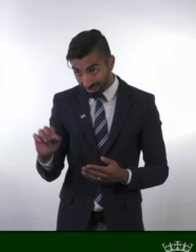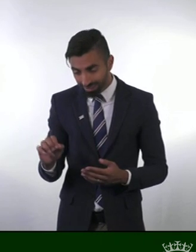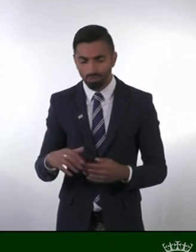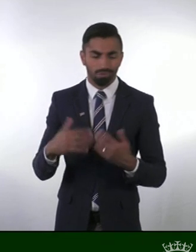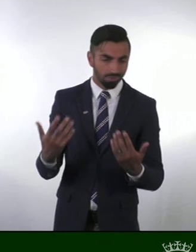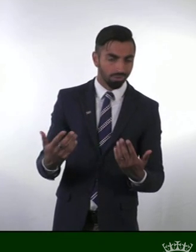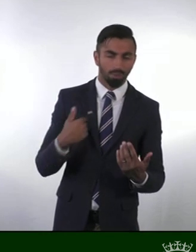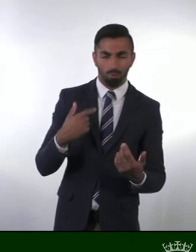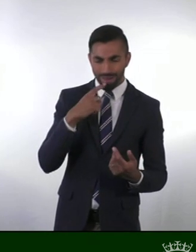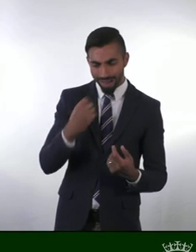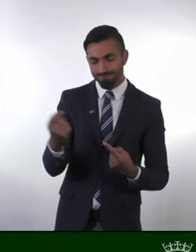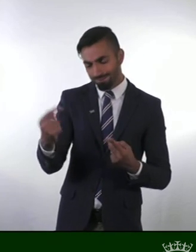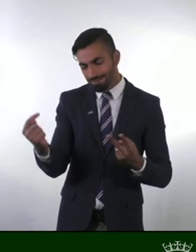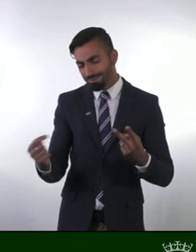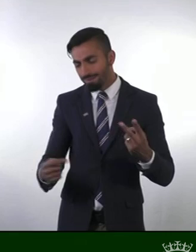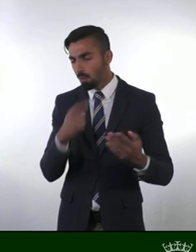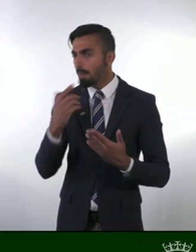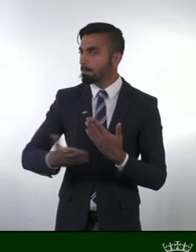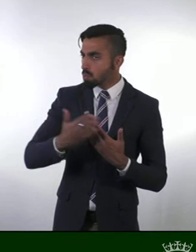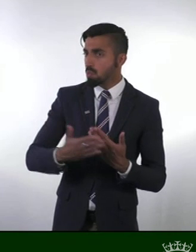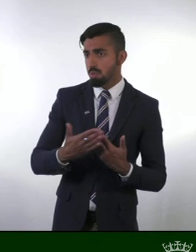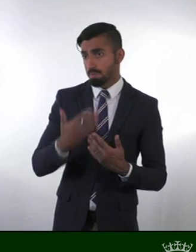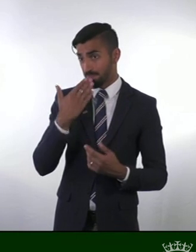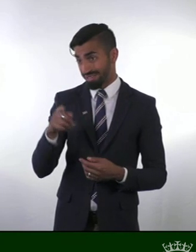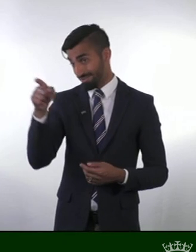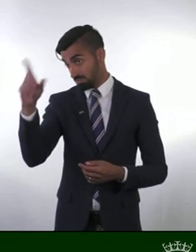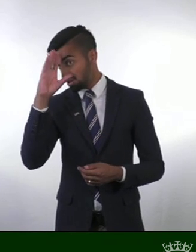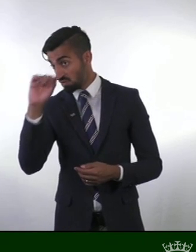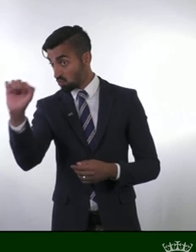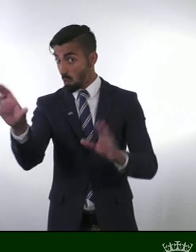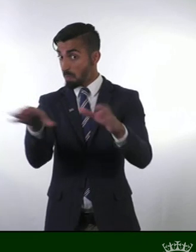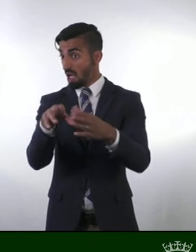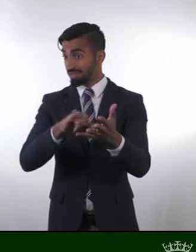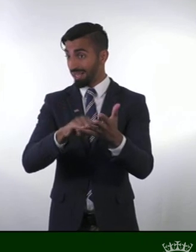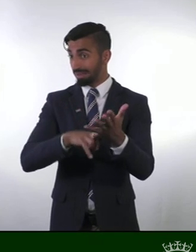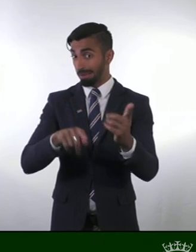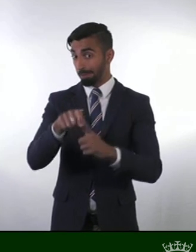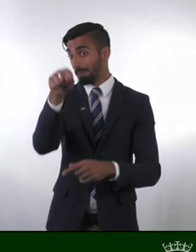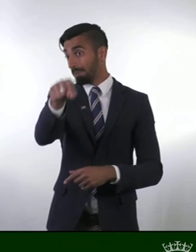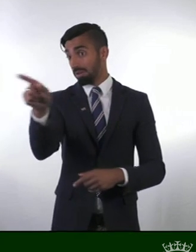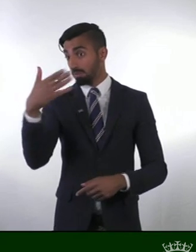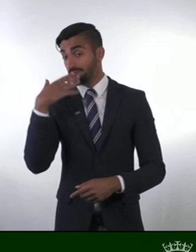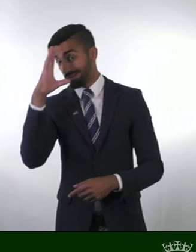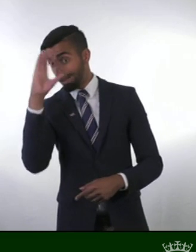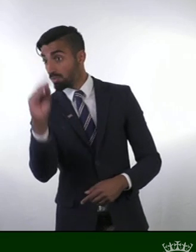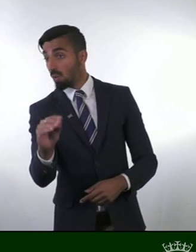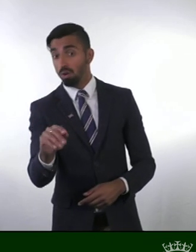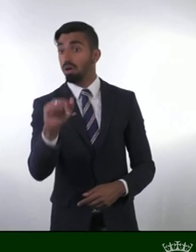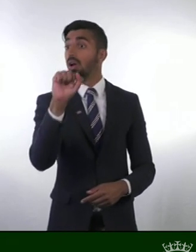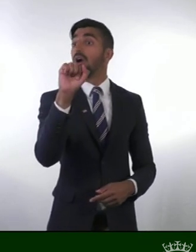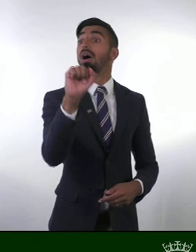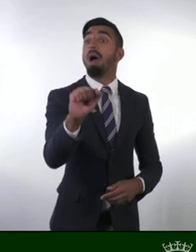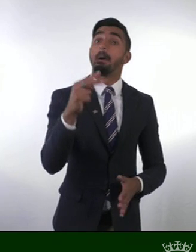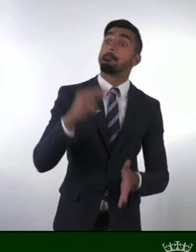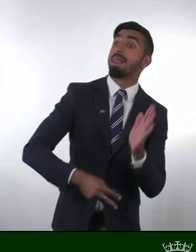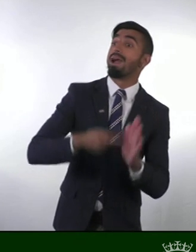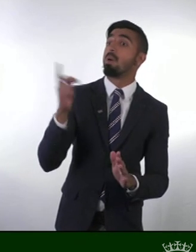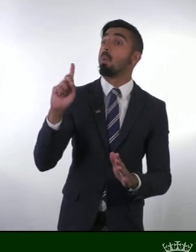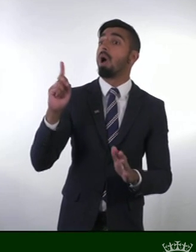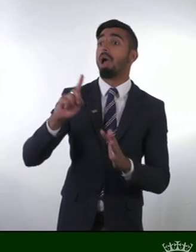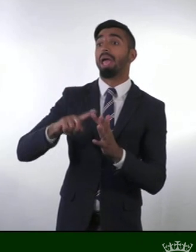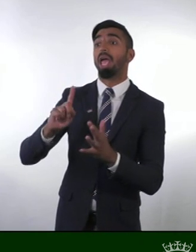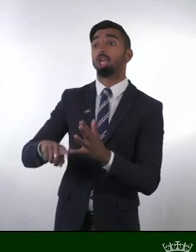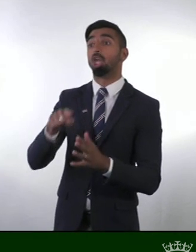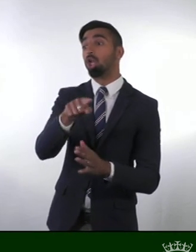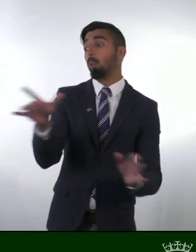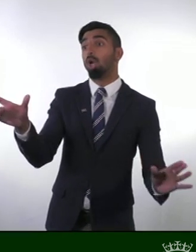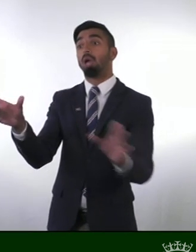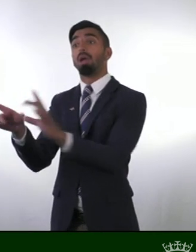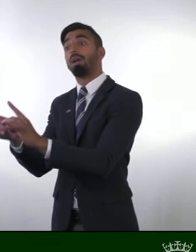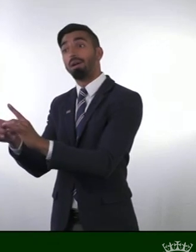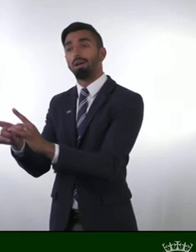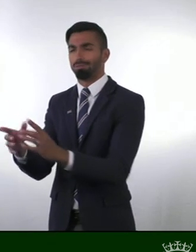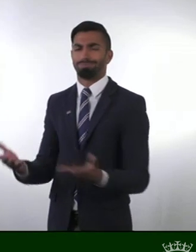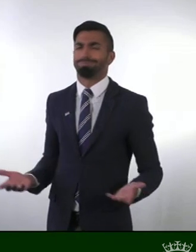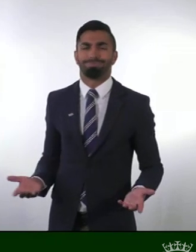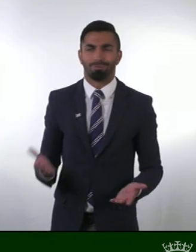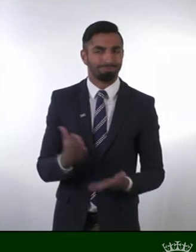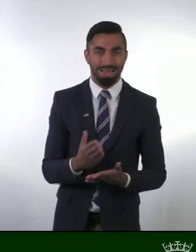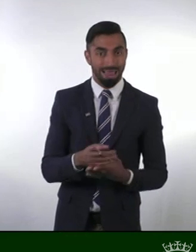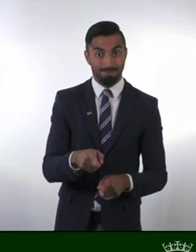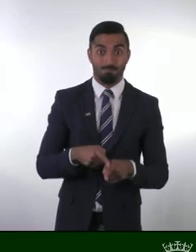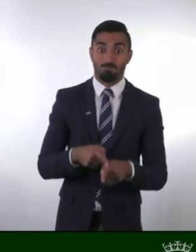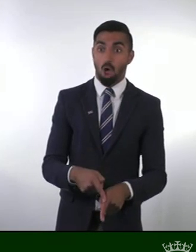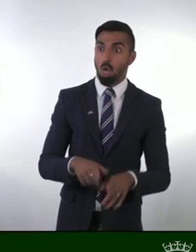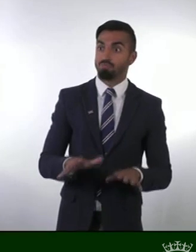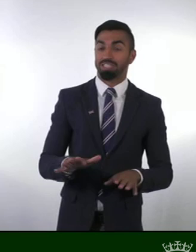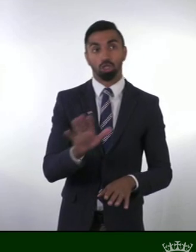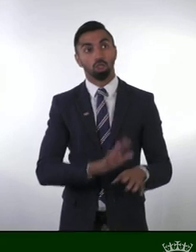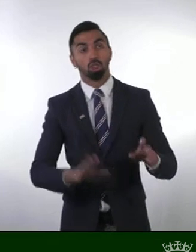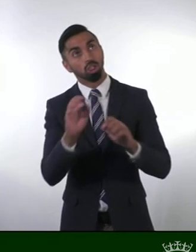By the way, I also hope that he will tell all his friends in the—SNP, is it?—SNP that that is one of the reasons why their plan to take Scotland back into the EU would be completely contrary to the instincts of the British people.